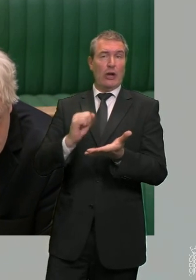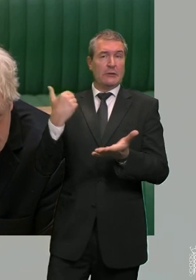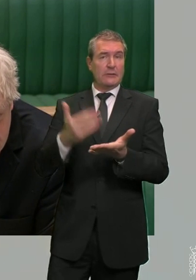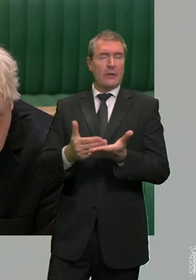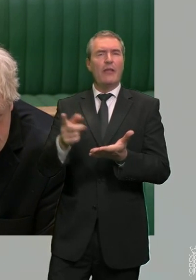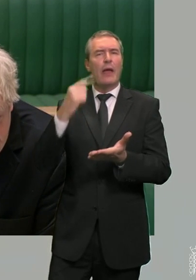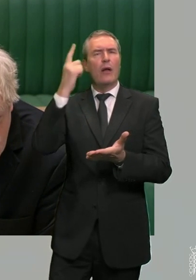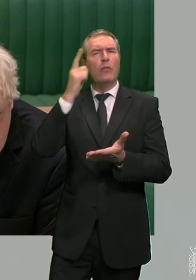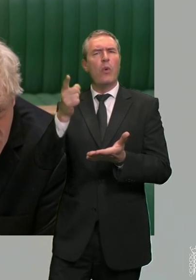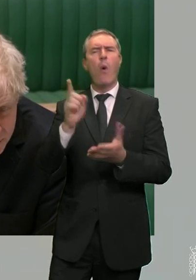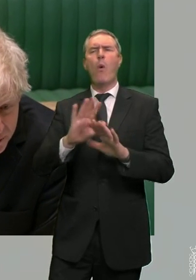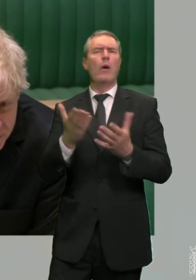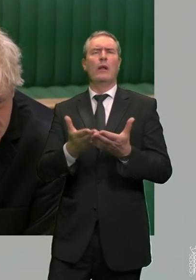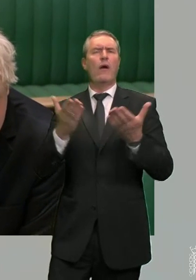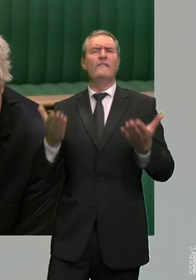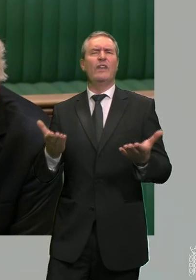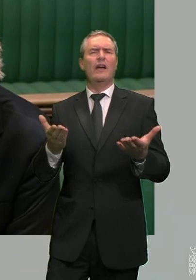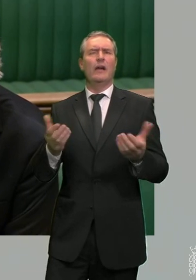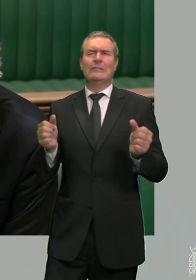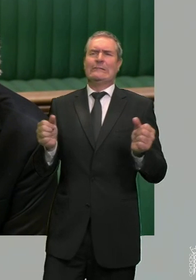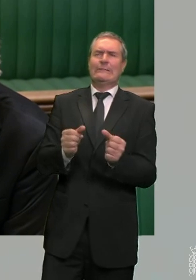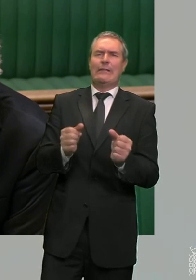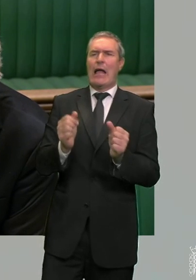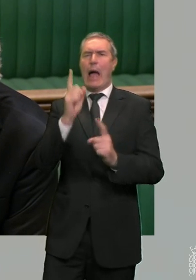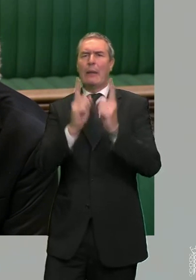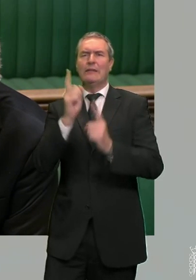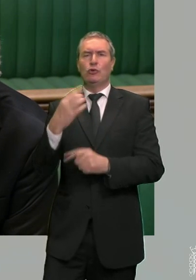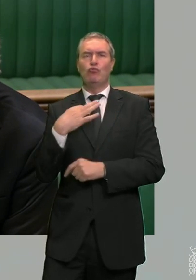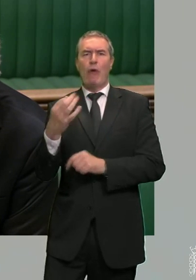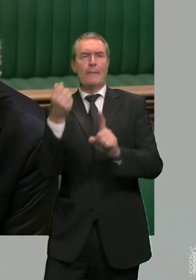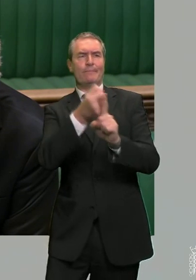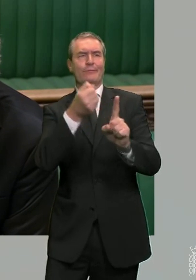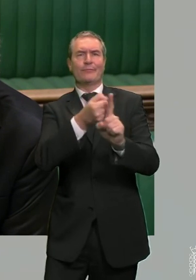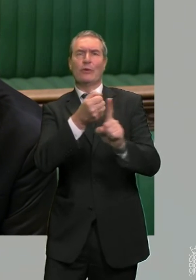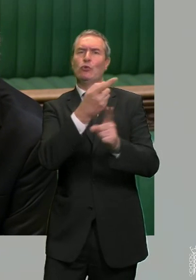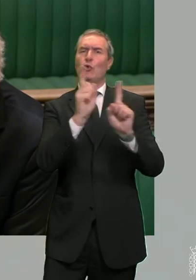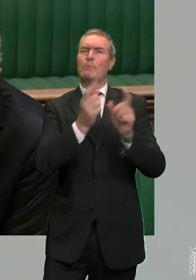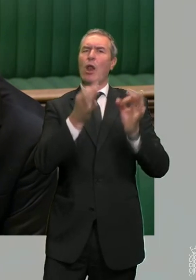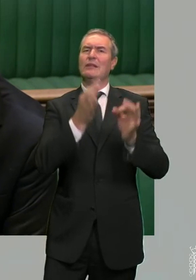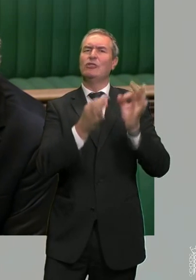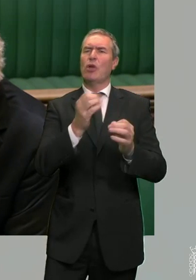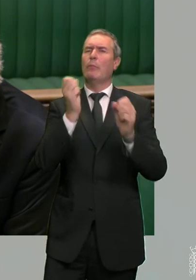It did so because it thought the Act was unfair and restricted people’s ability to make representations to politicians.